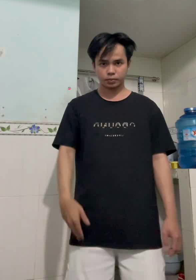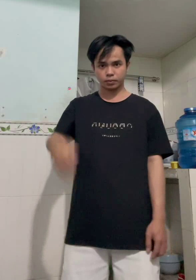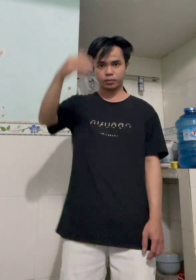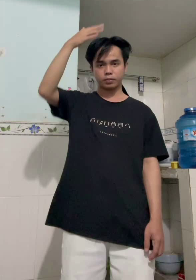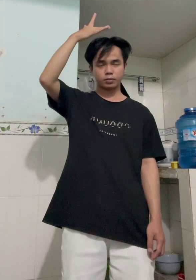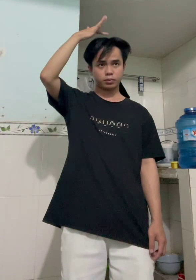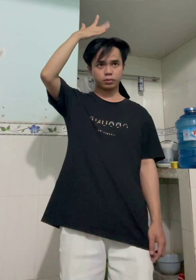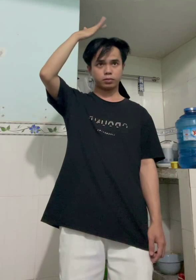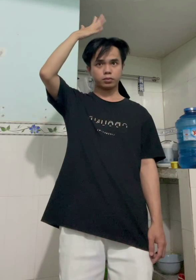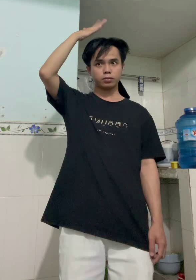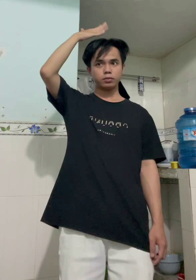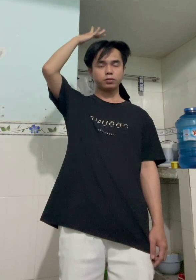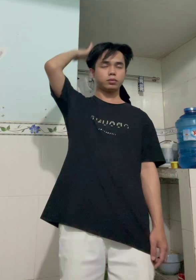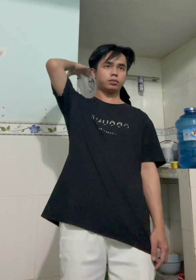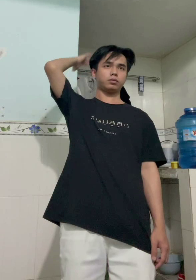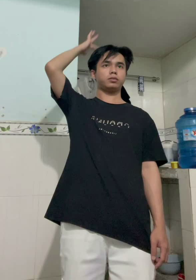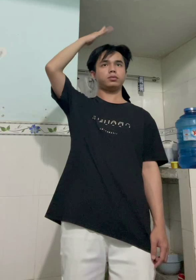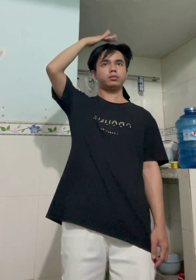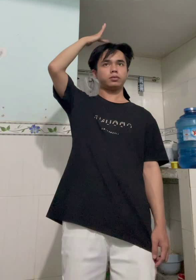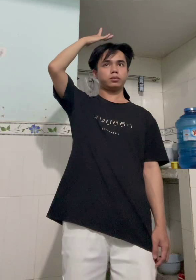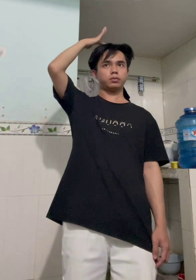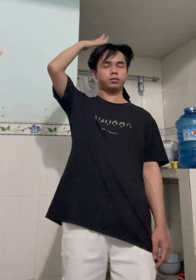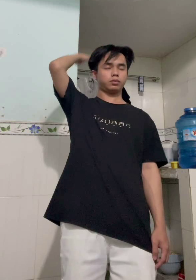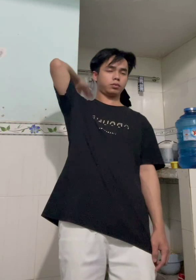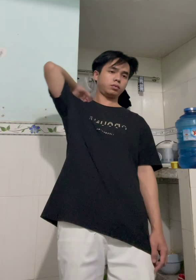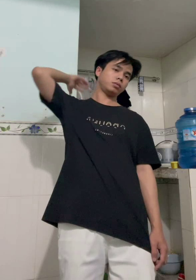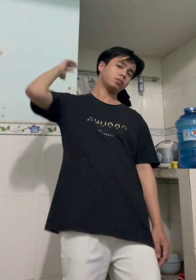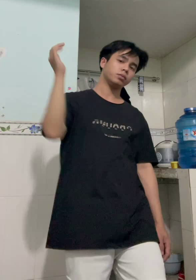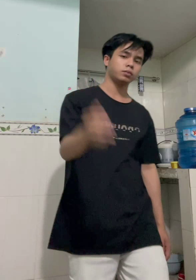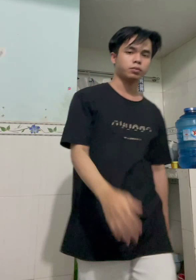vo ly